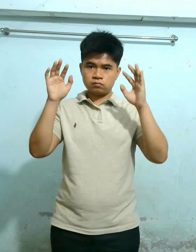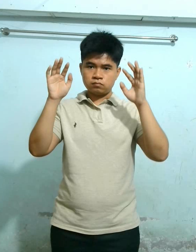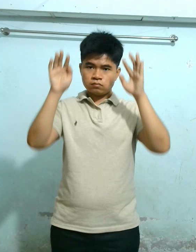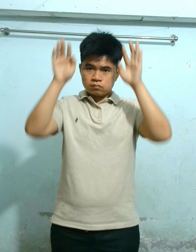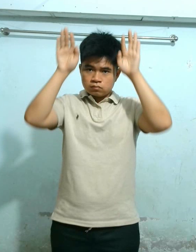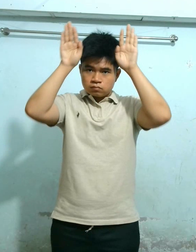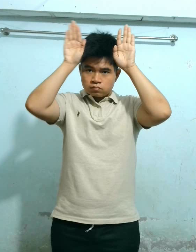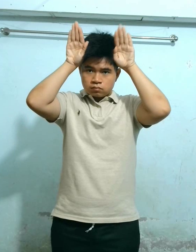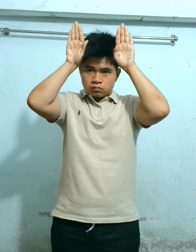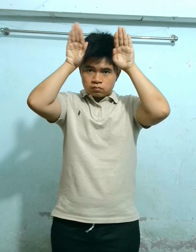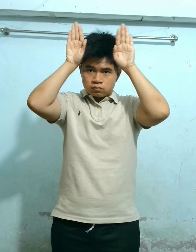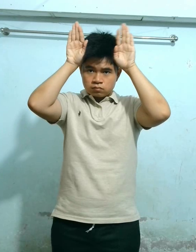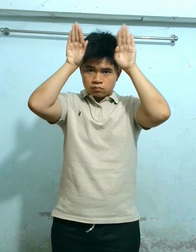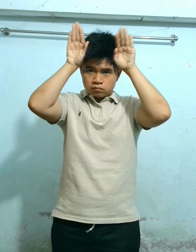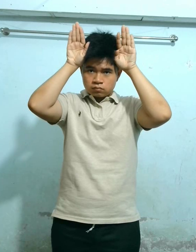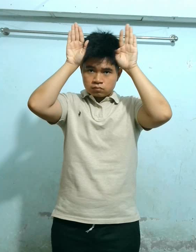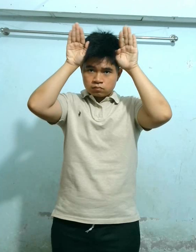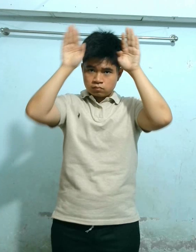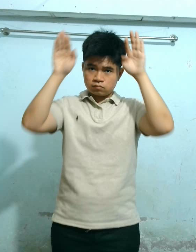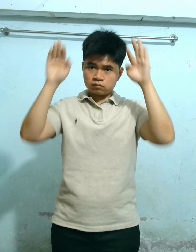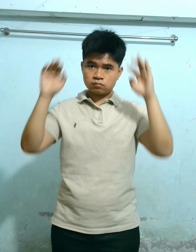cho